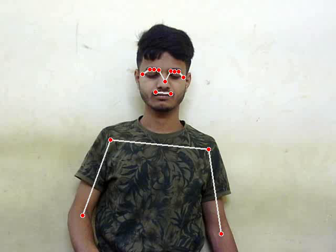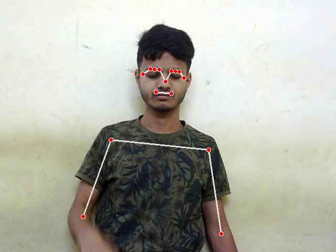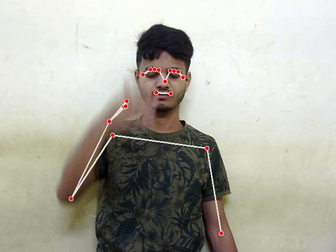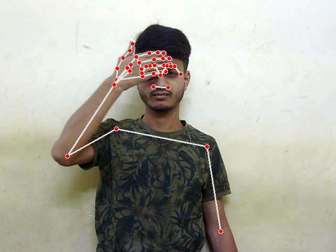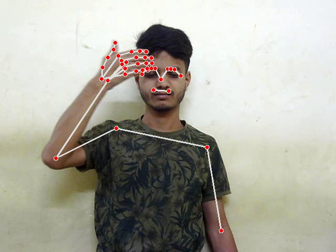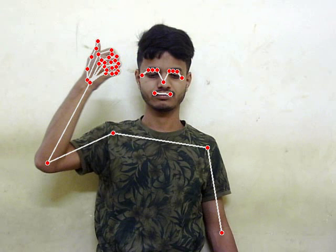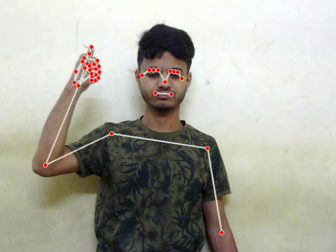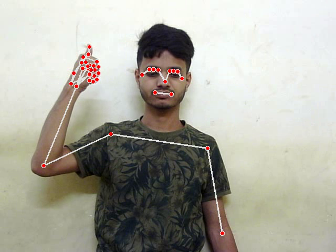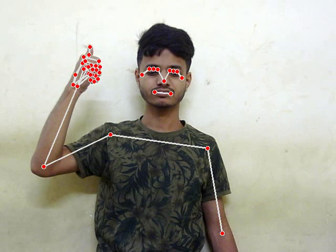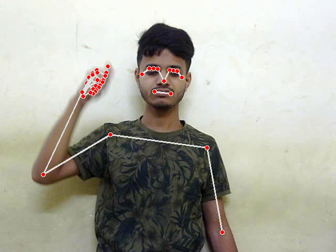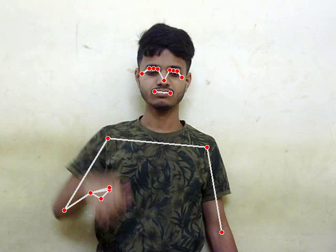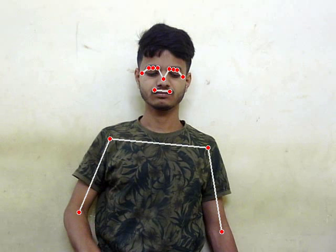forget